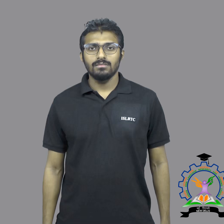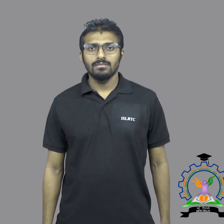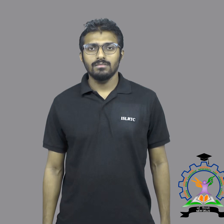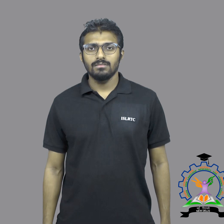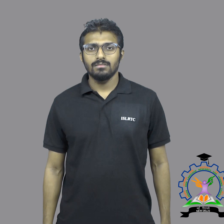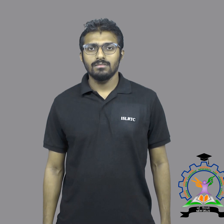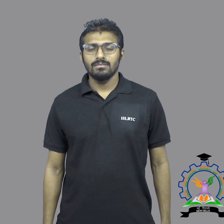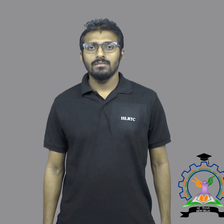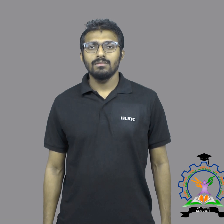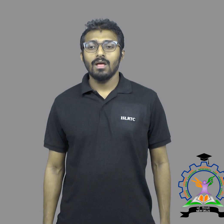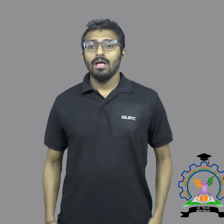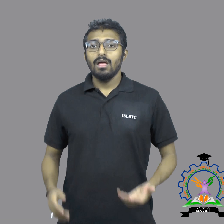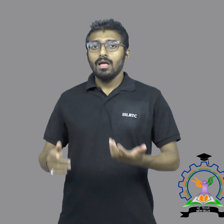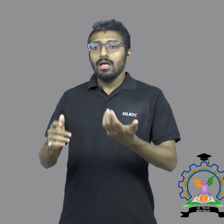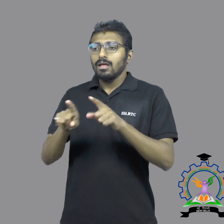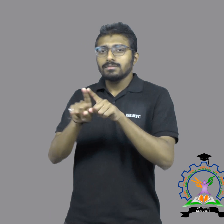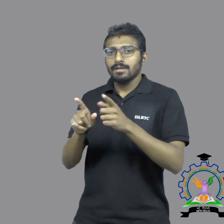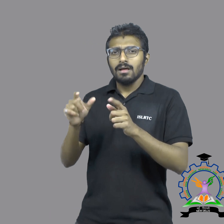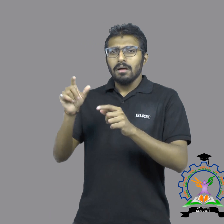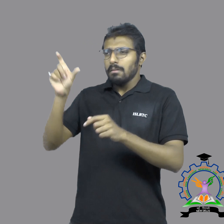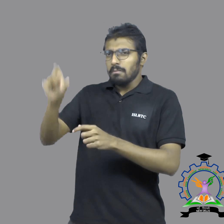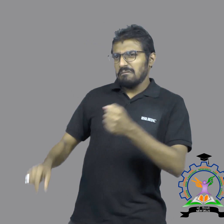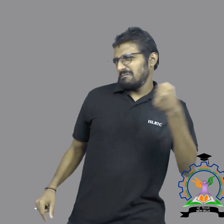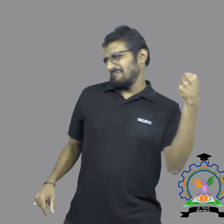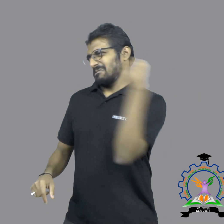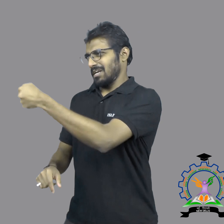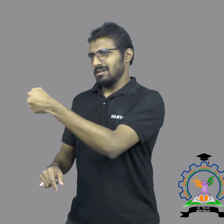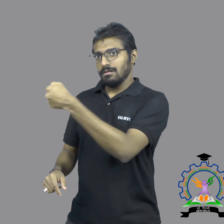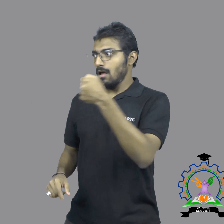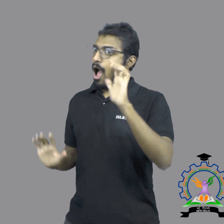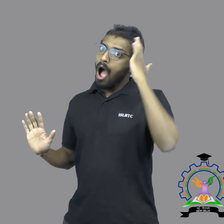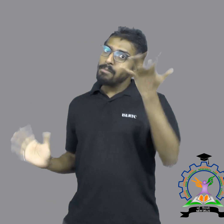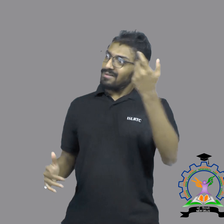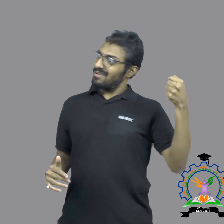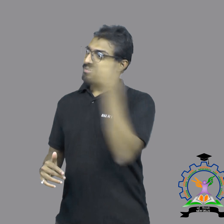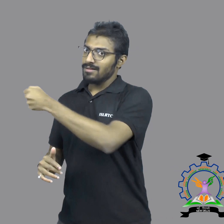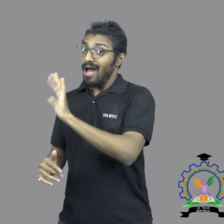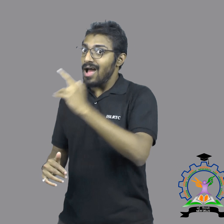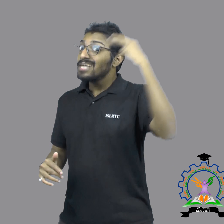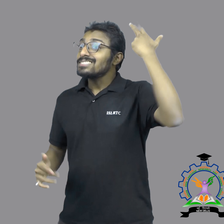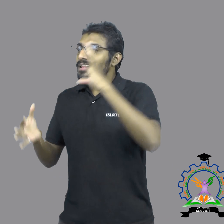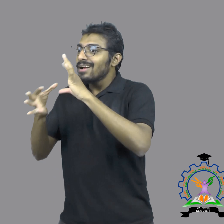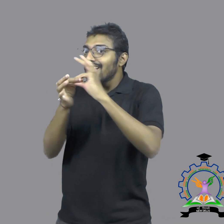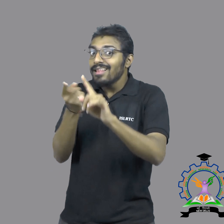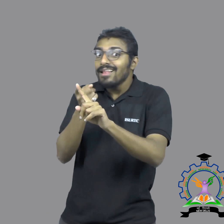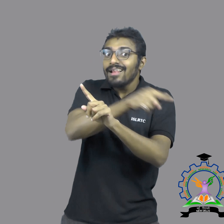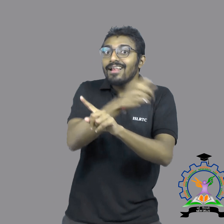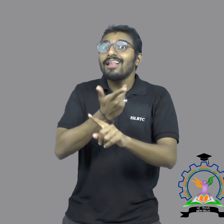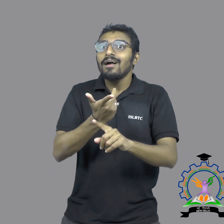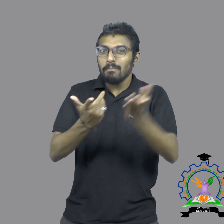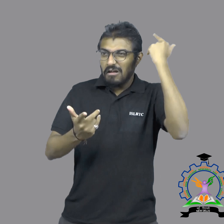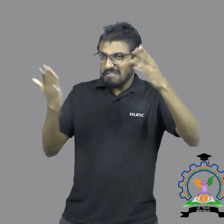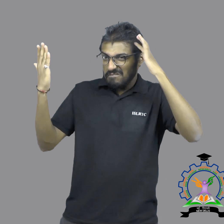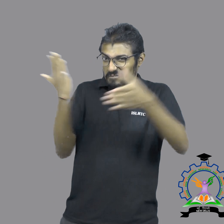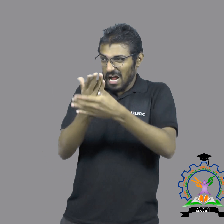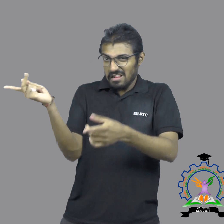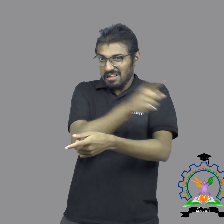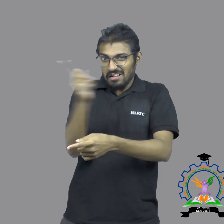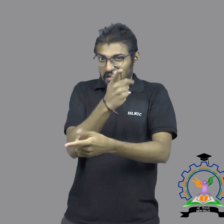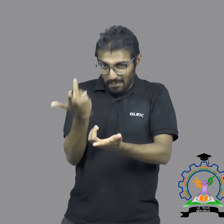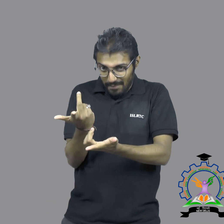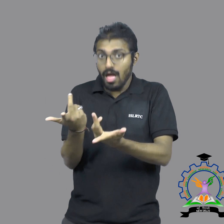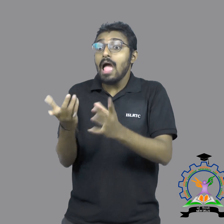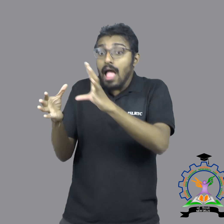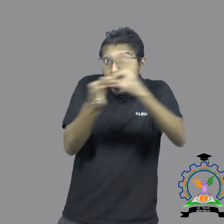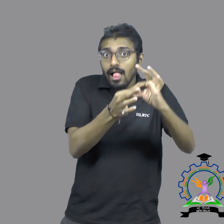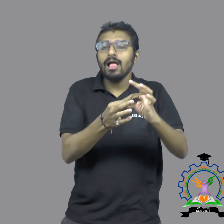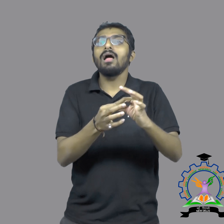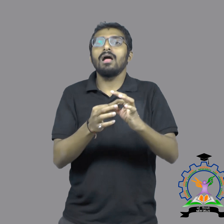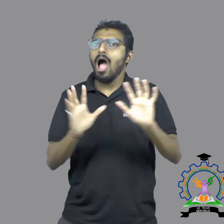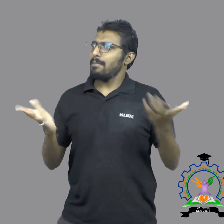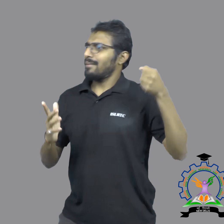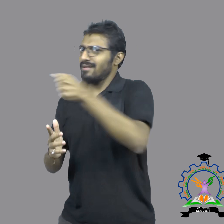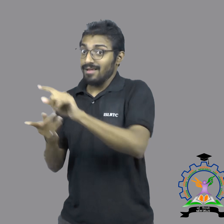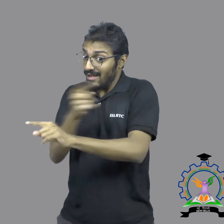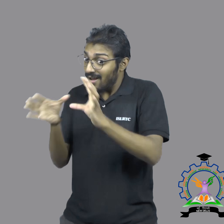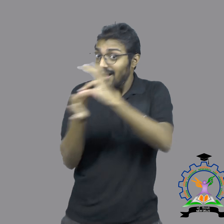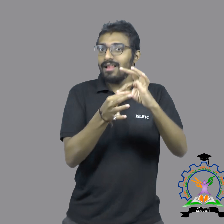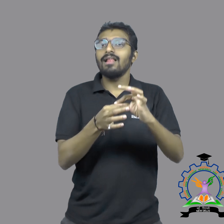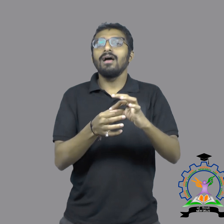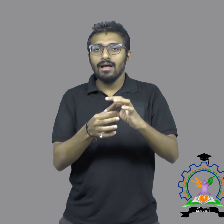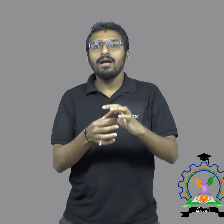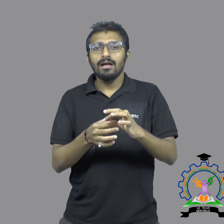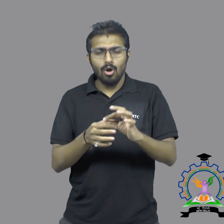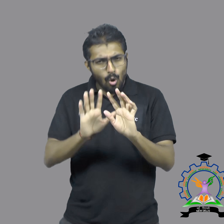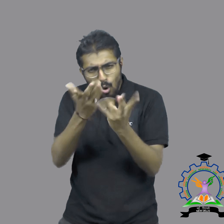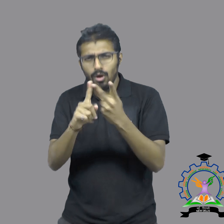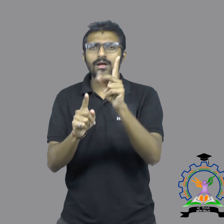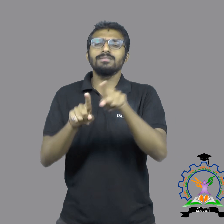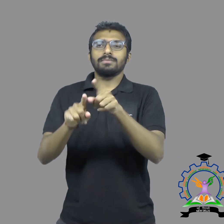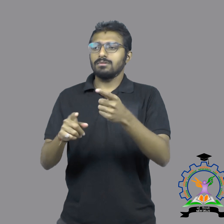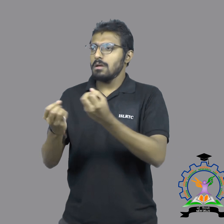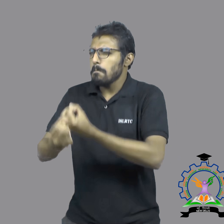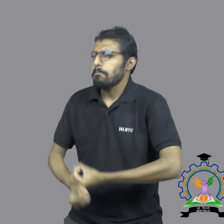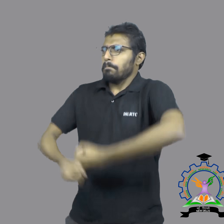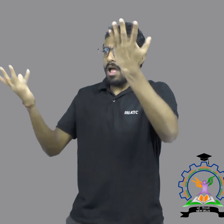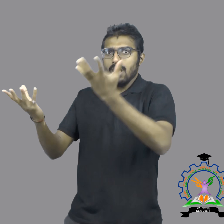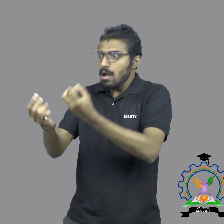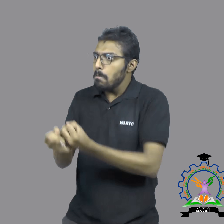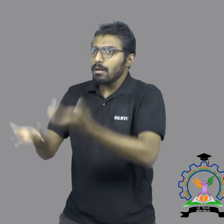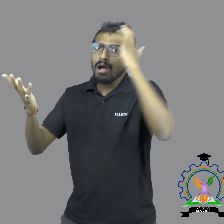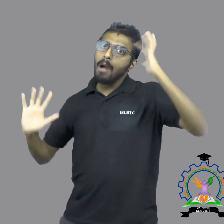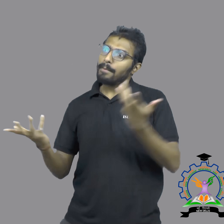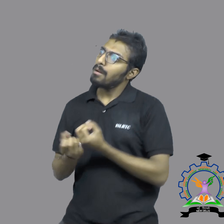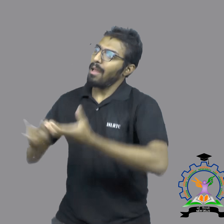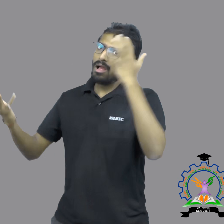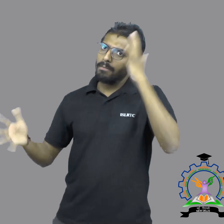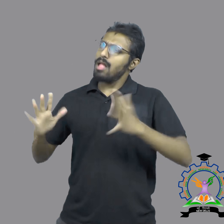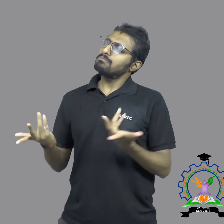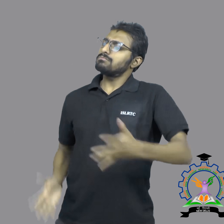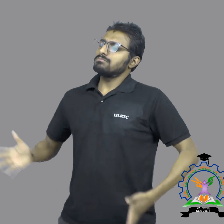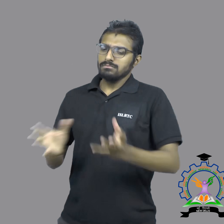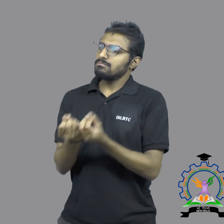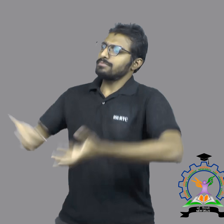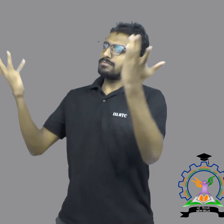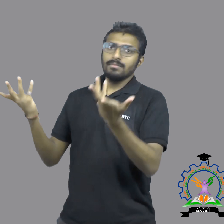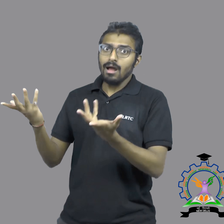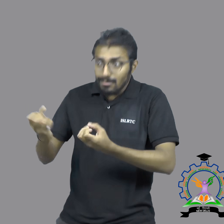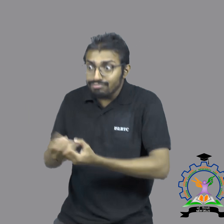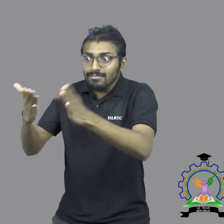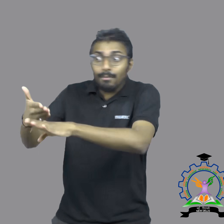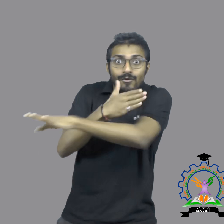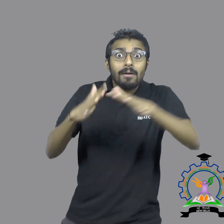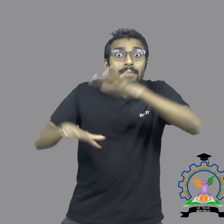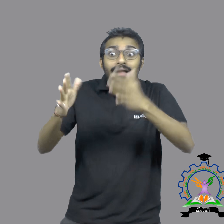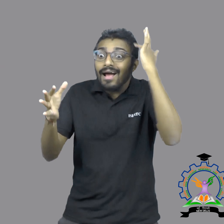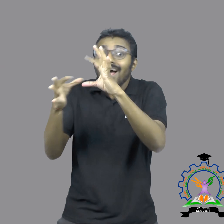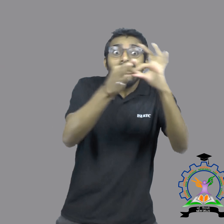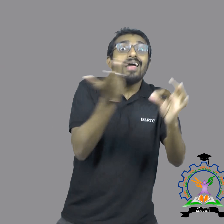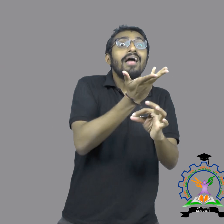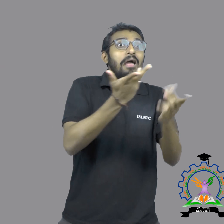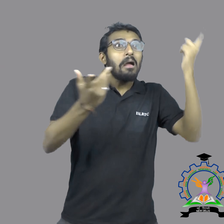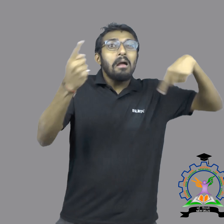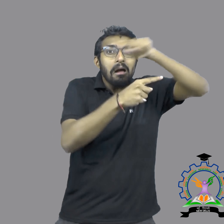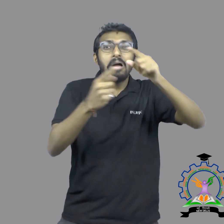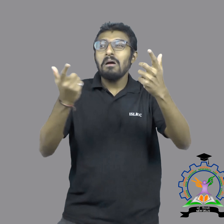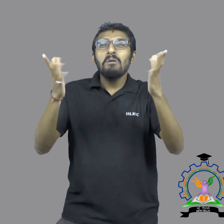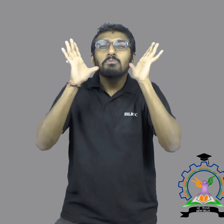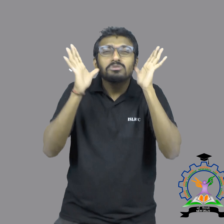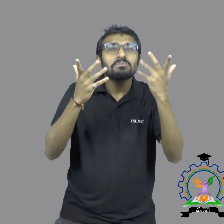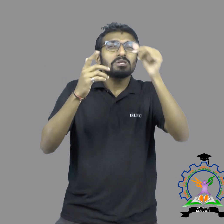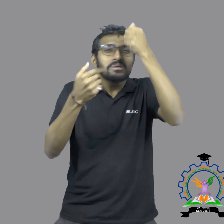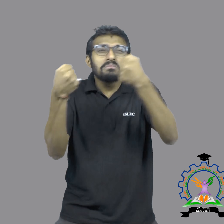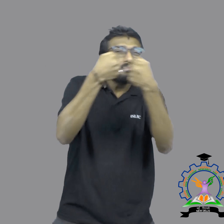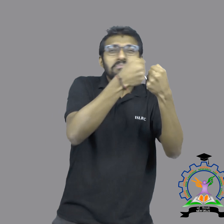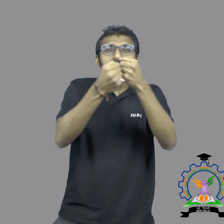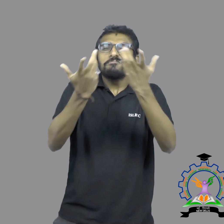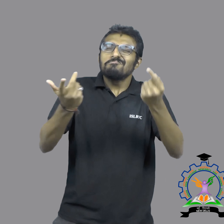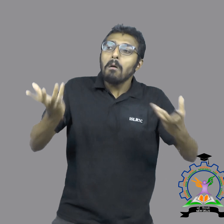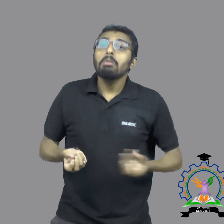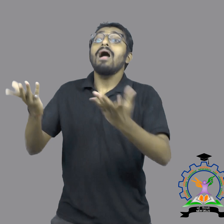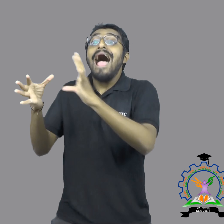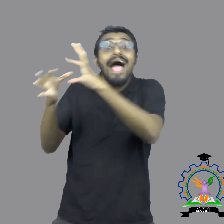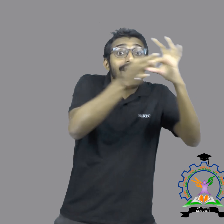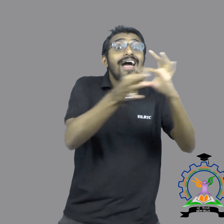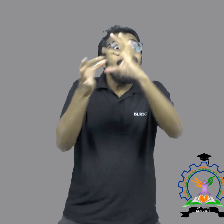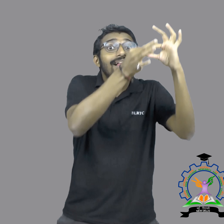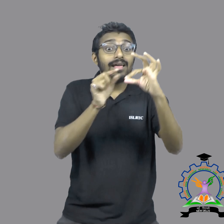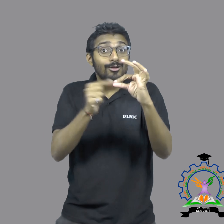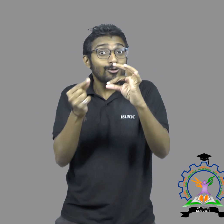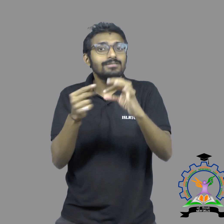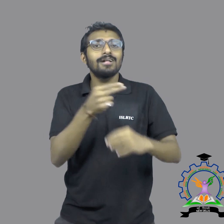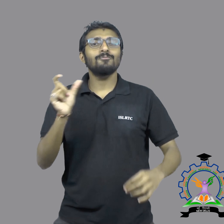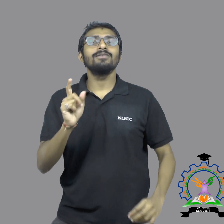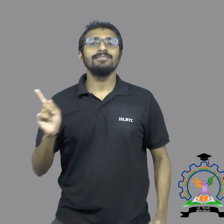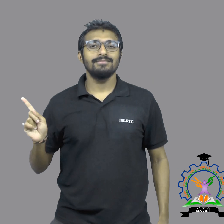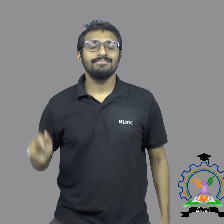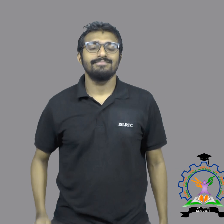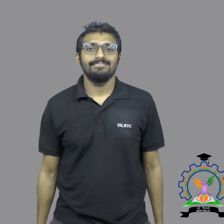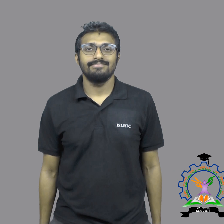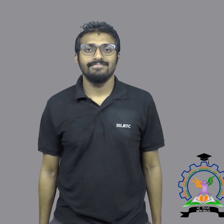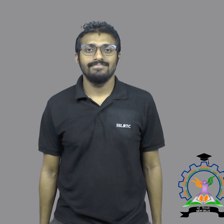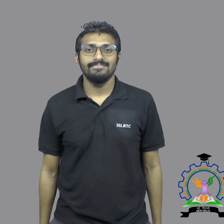Furtherance